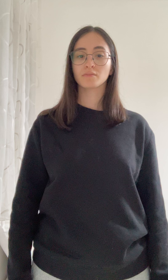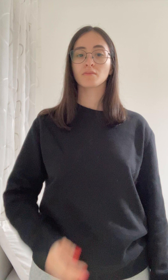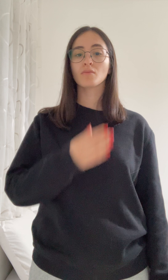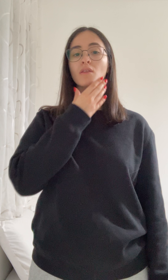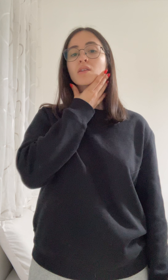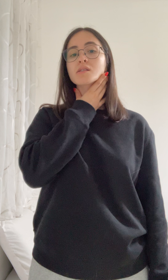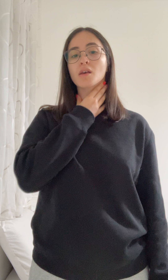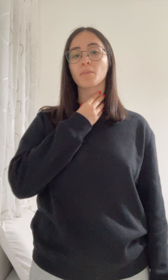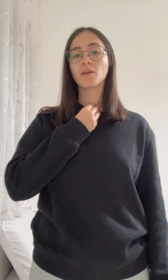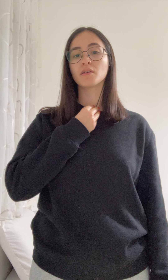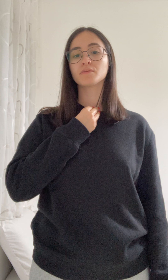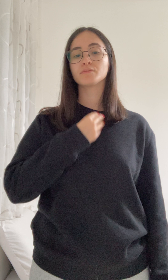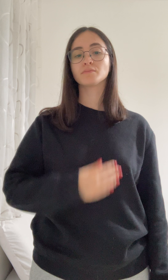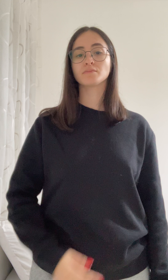צמא